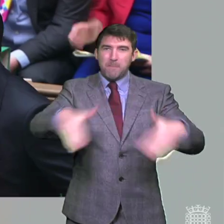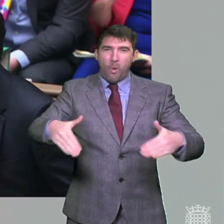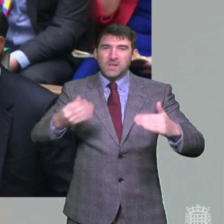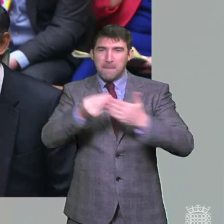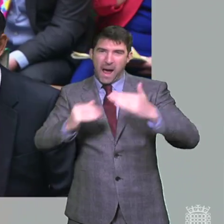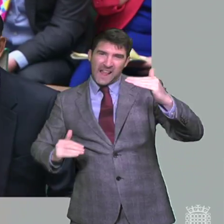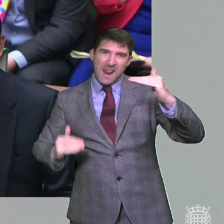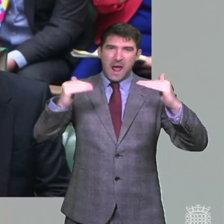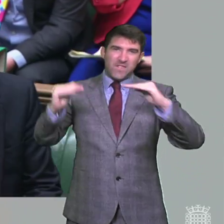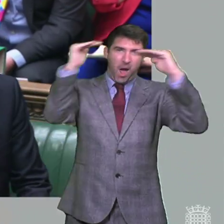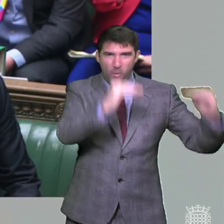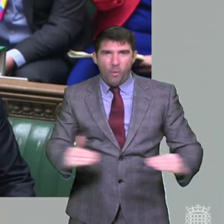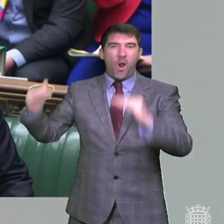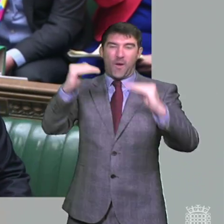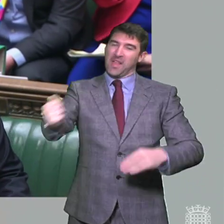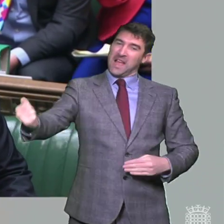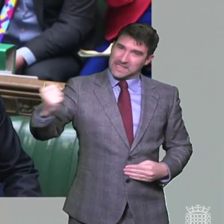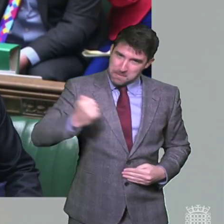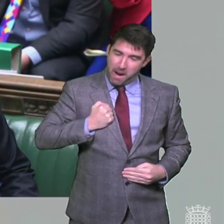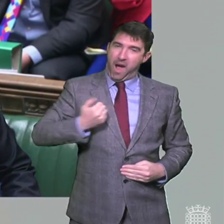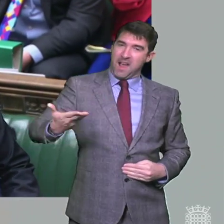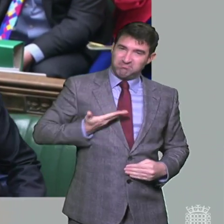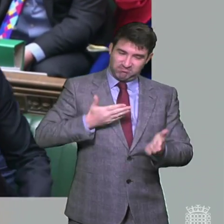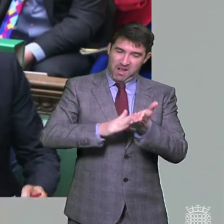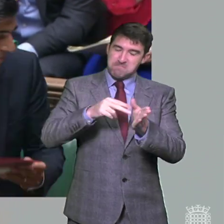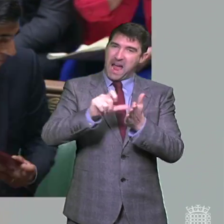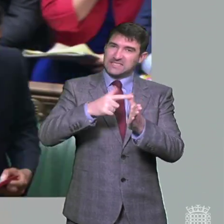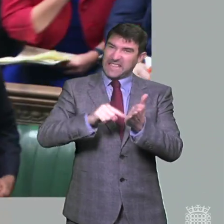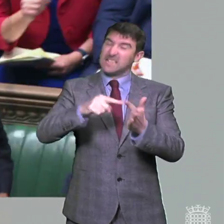That is the mandate that I and this Government will deliver for the British people.